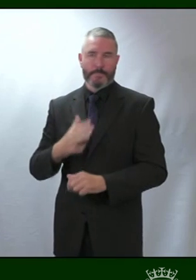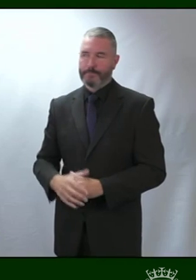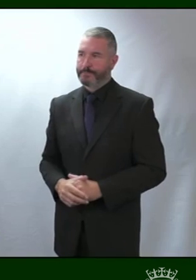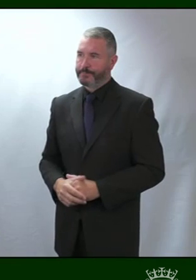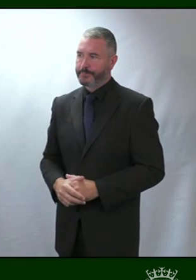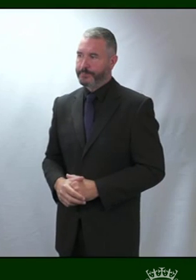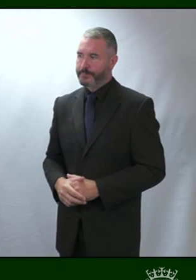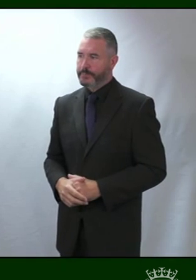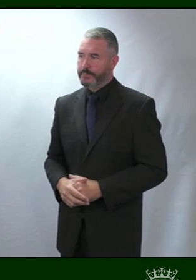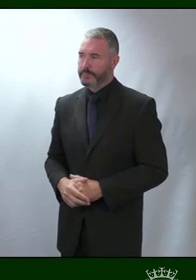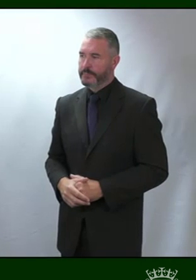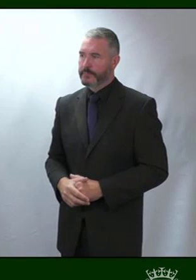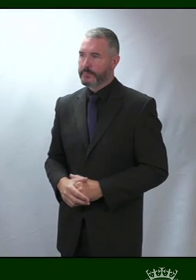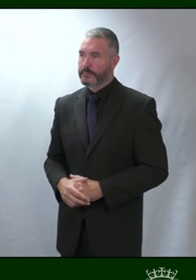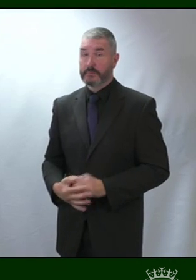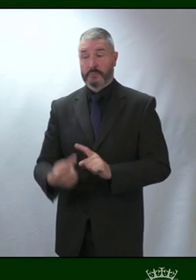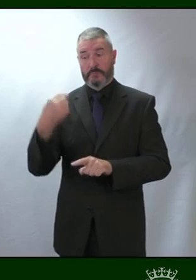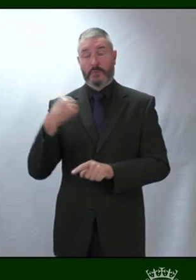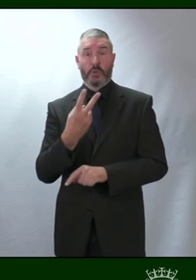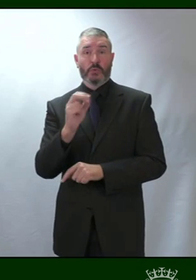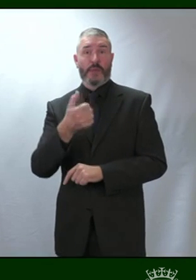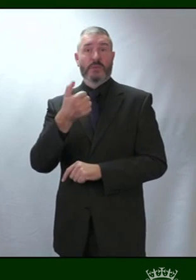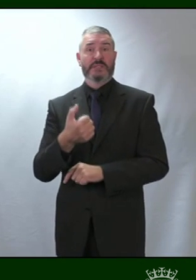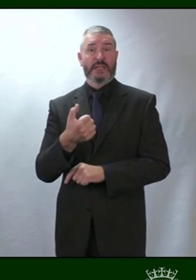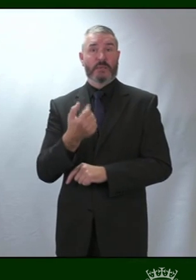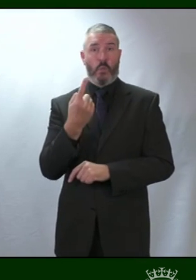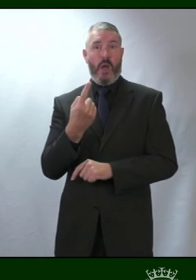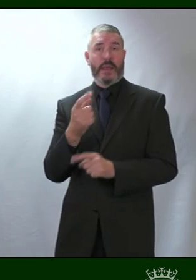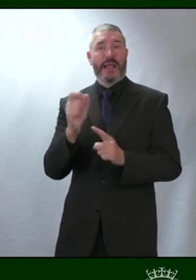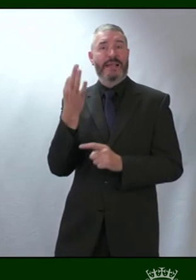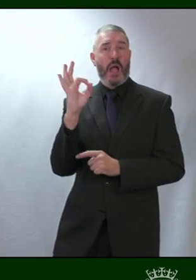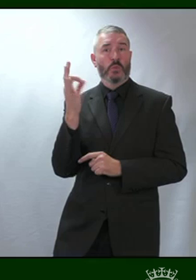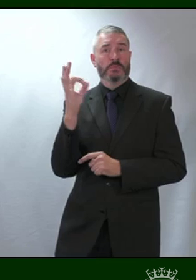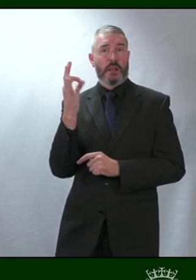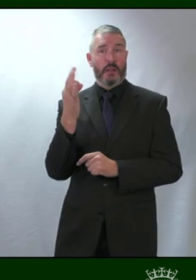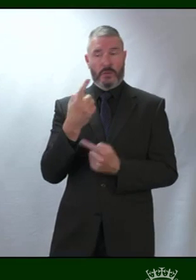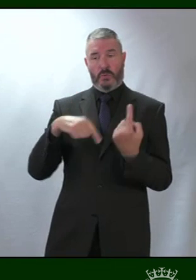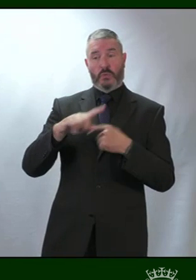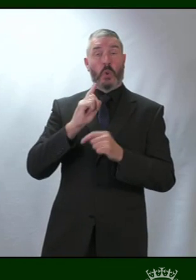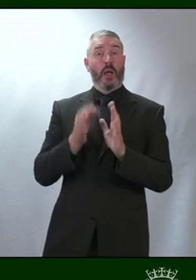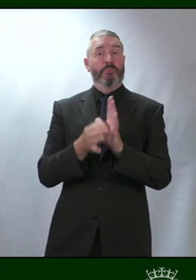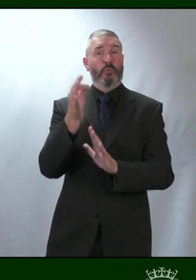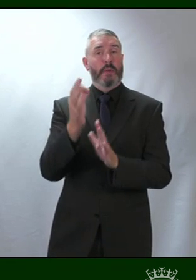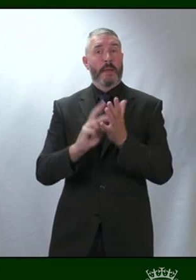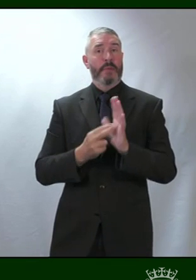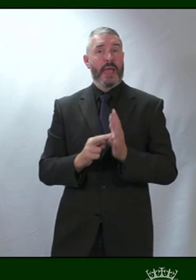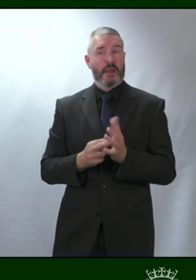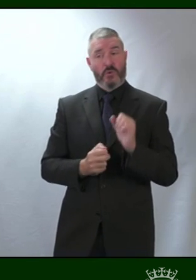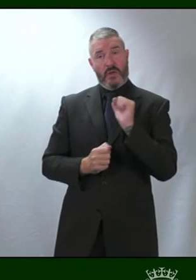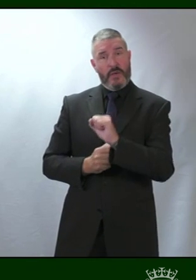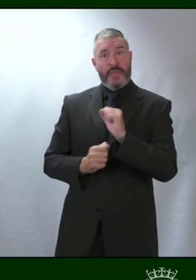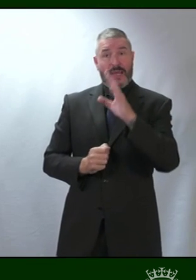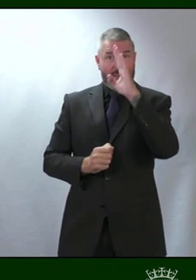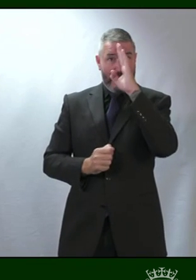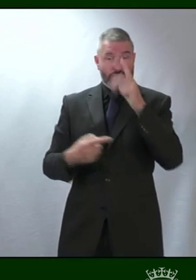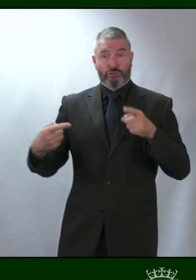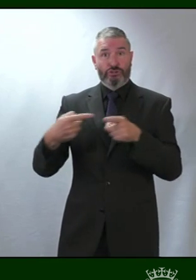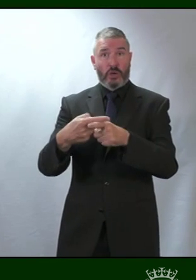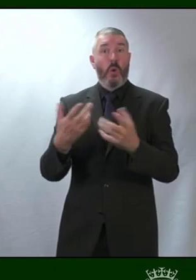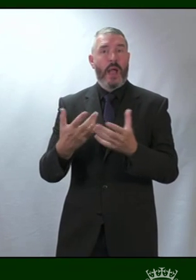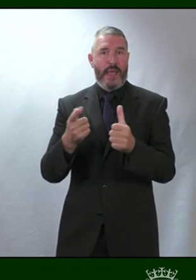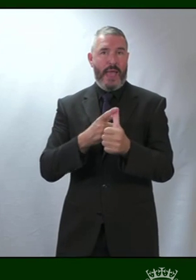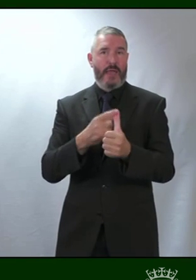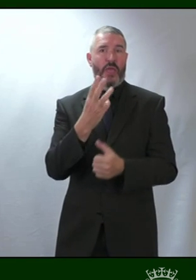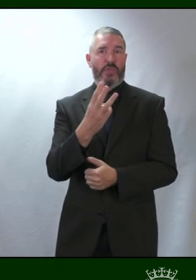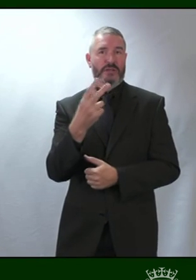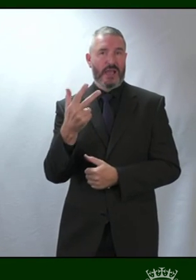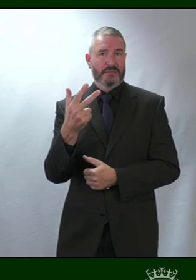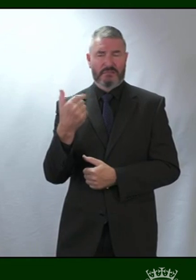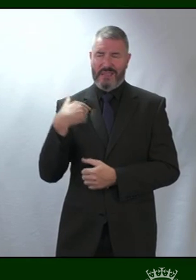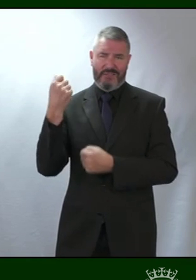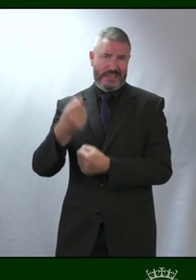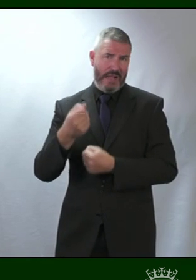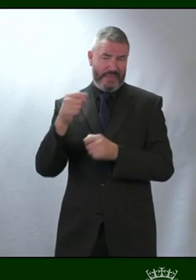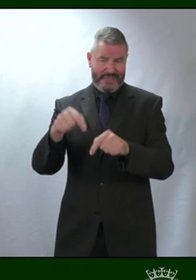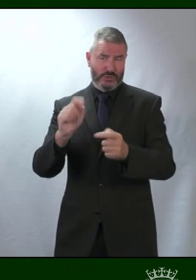In 2006, Menheniot parish council was told of improvement plans for the dangerous junction on the A38—something I have long campaigned for.